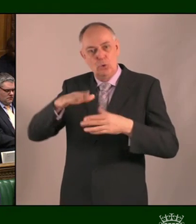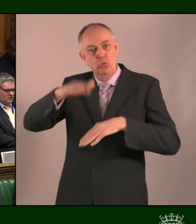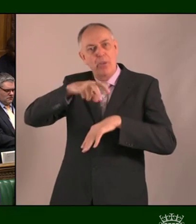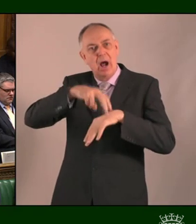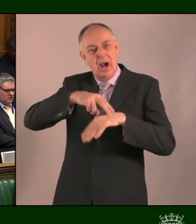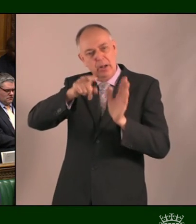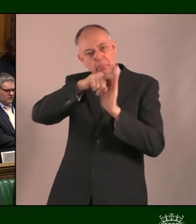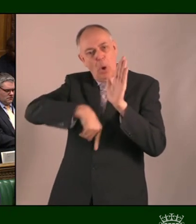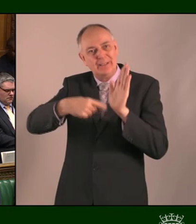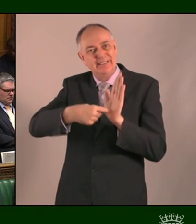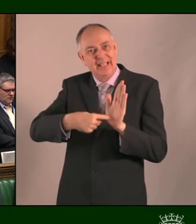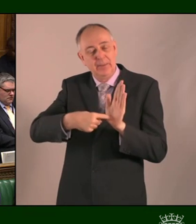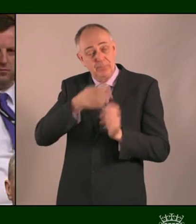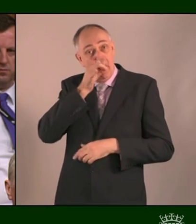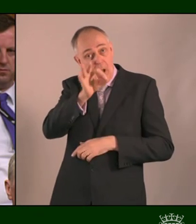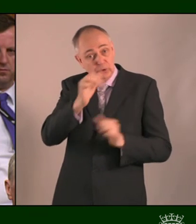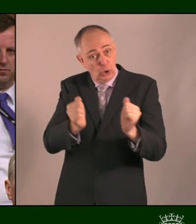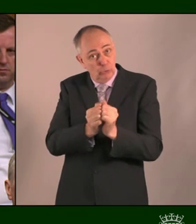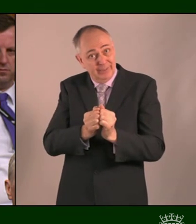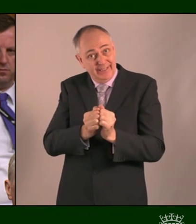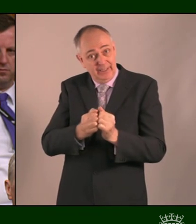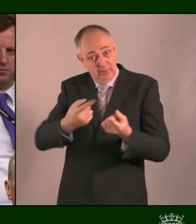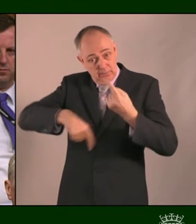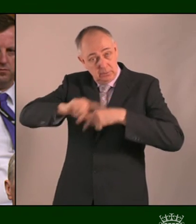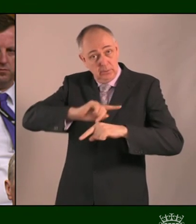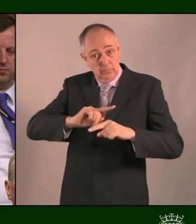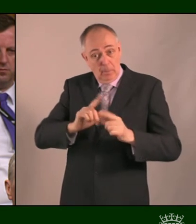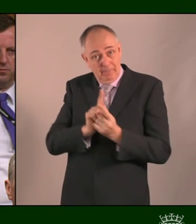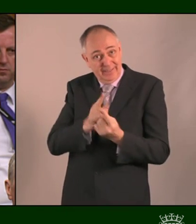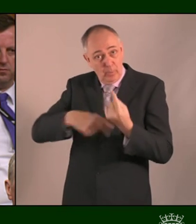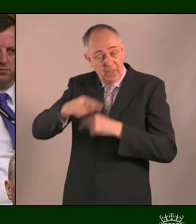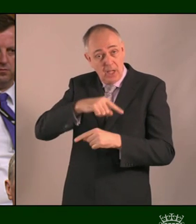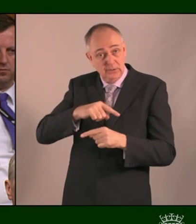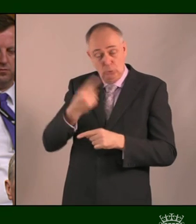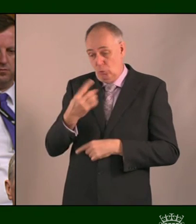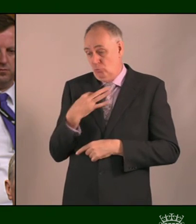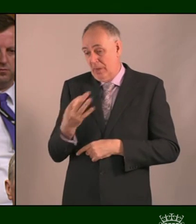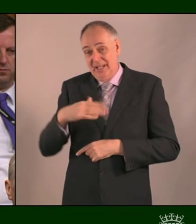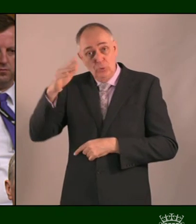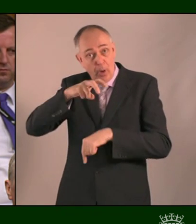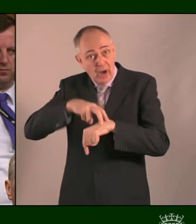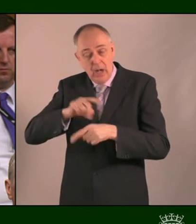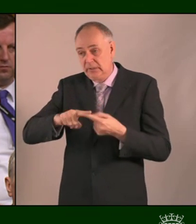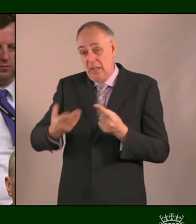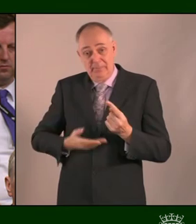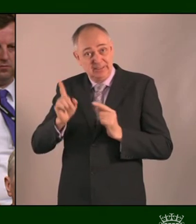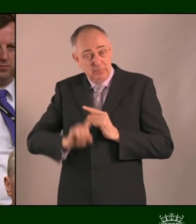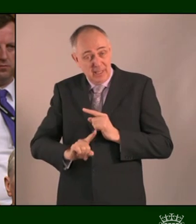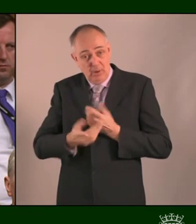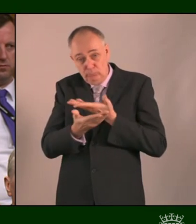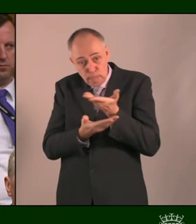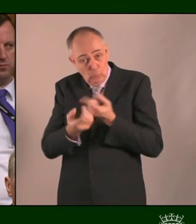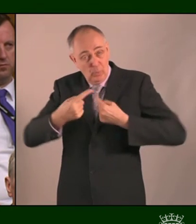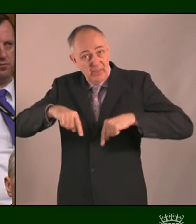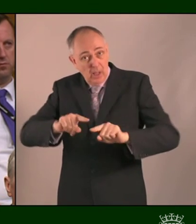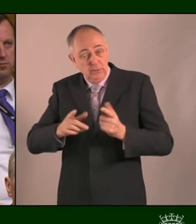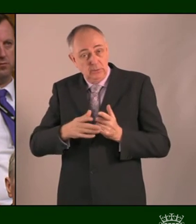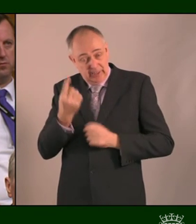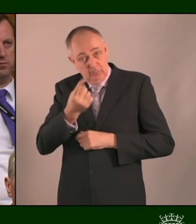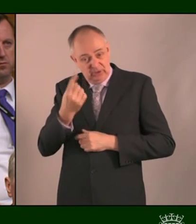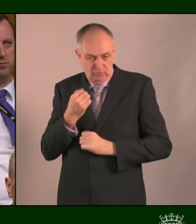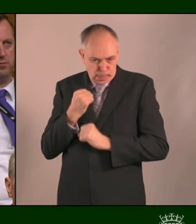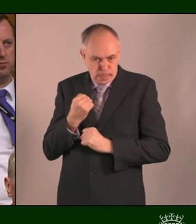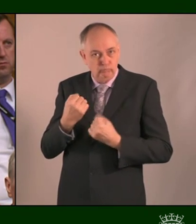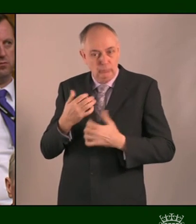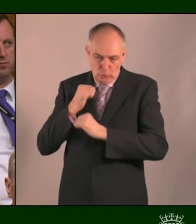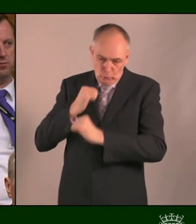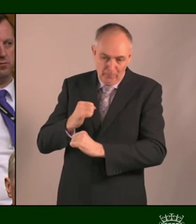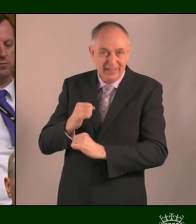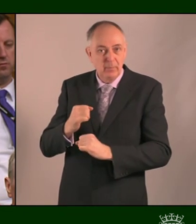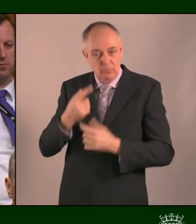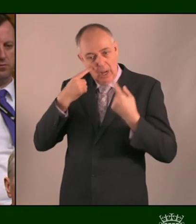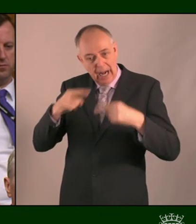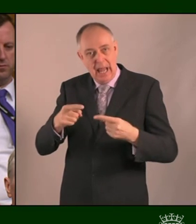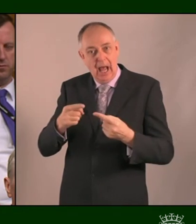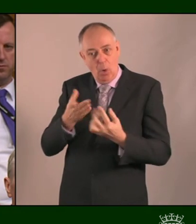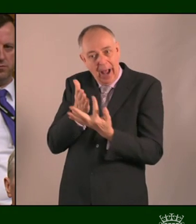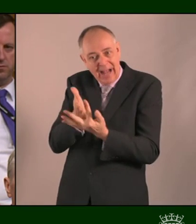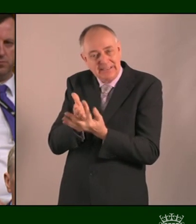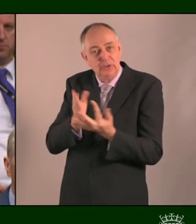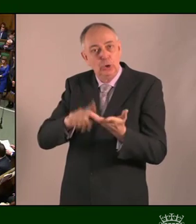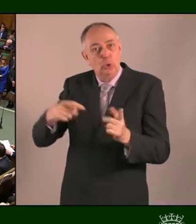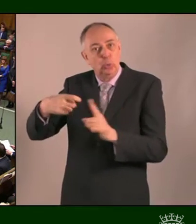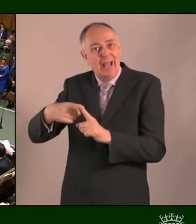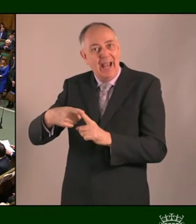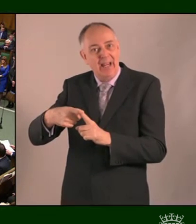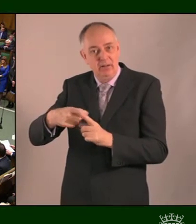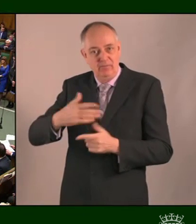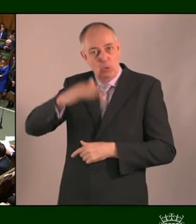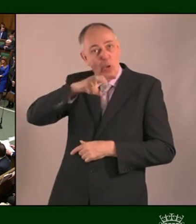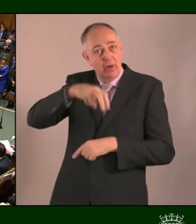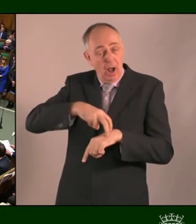Will the Prime Minister agree to meet a cross-party delegation of Members of Parliament representing Northern Ireland and business representatives to discuss his commitment to maintain unfettered access to the UK market for Northern Ireland business?